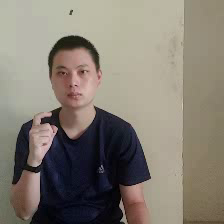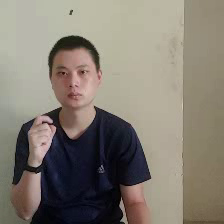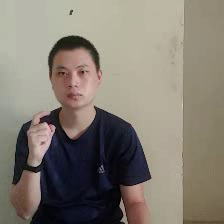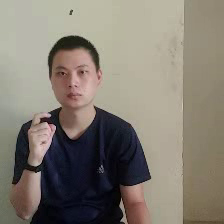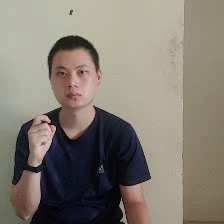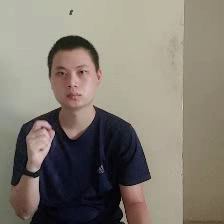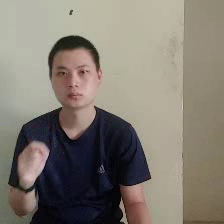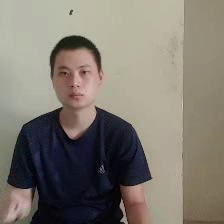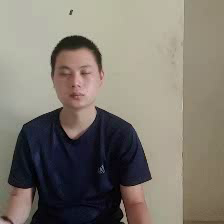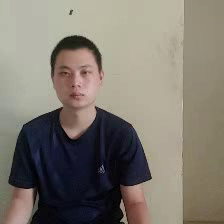Đâu